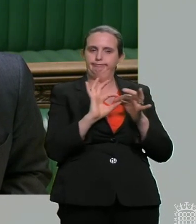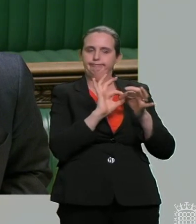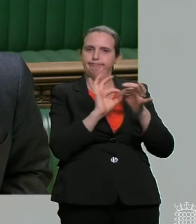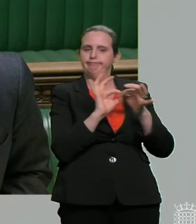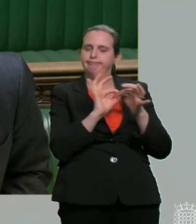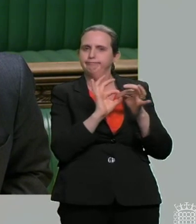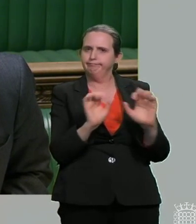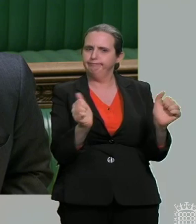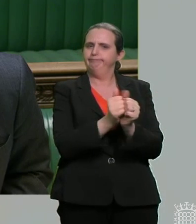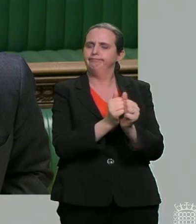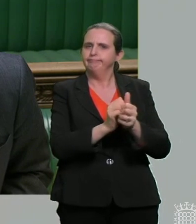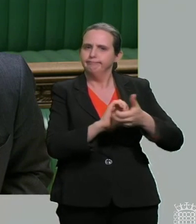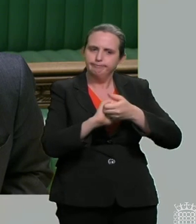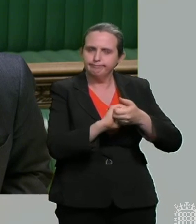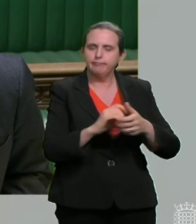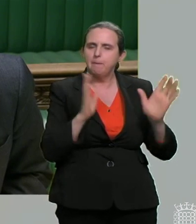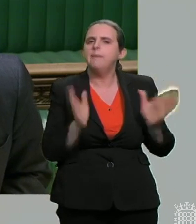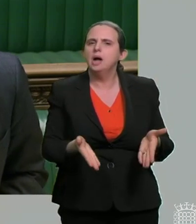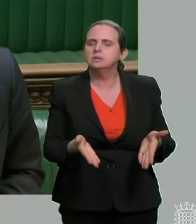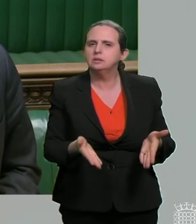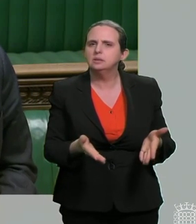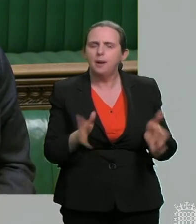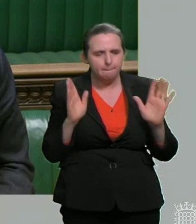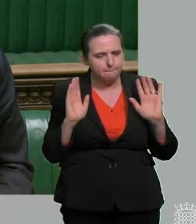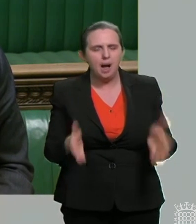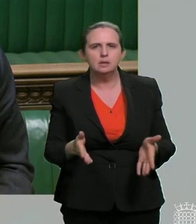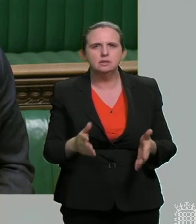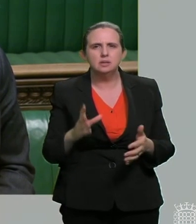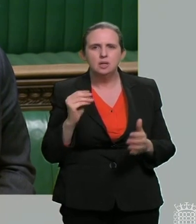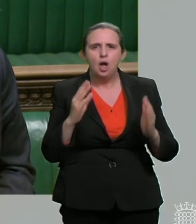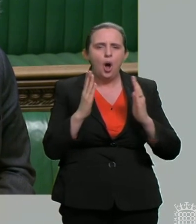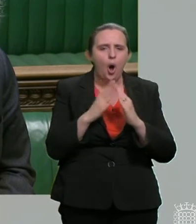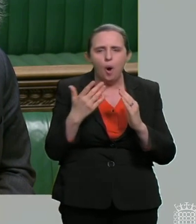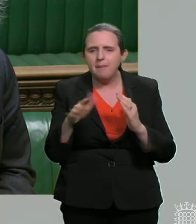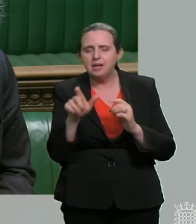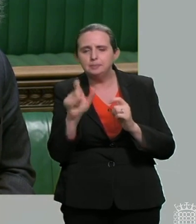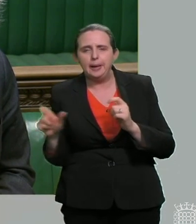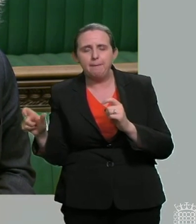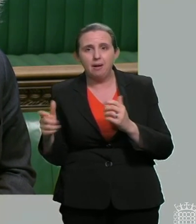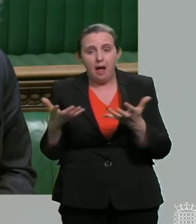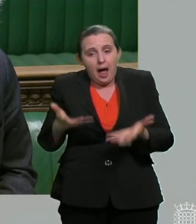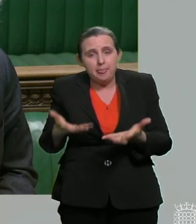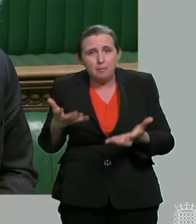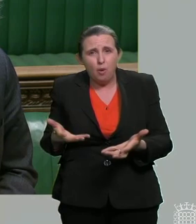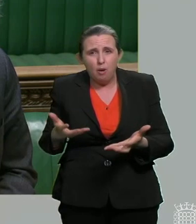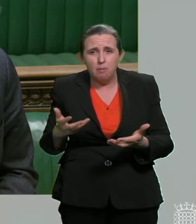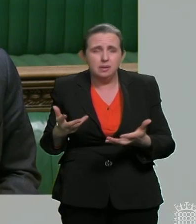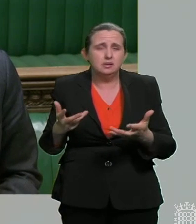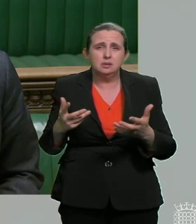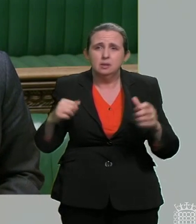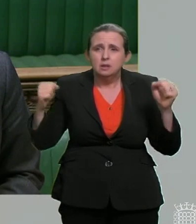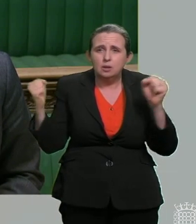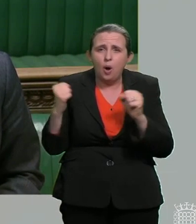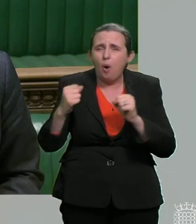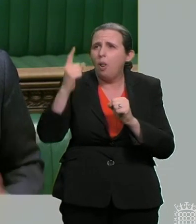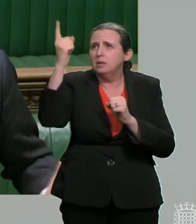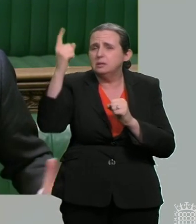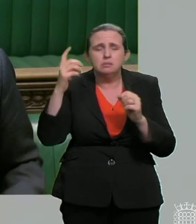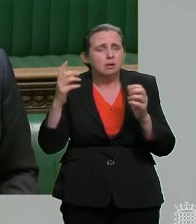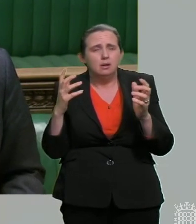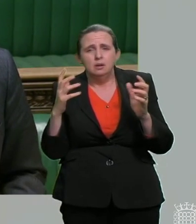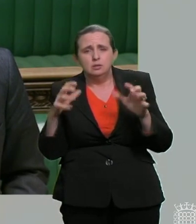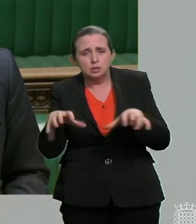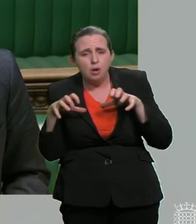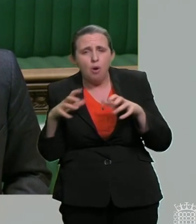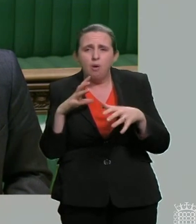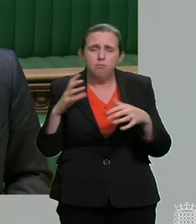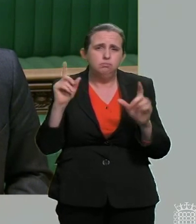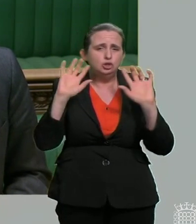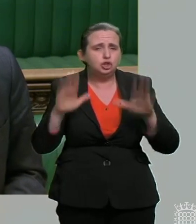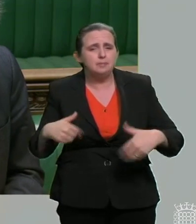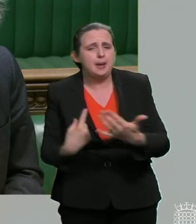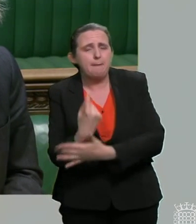There must be co-operation. No one in this country should be sleeping rough or homeless as a result of this pandemic or, indeed, through any other cause.